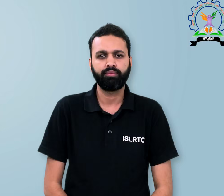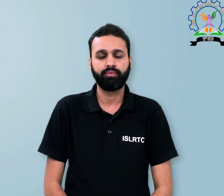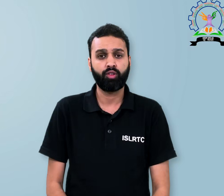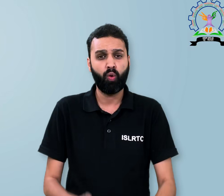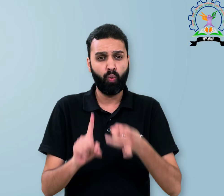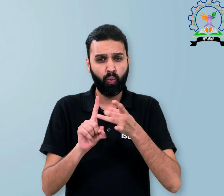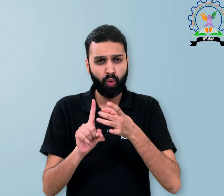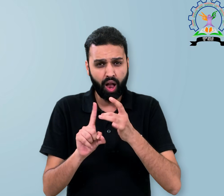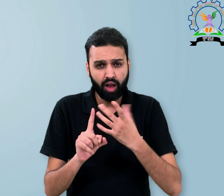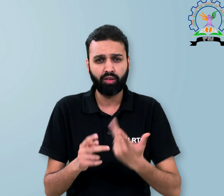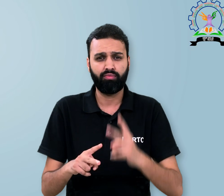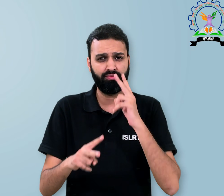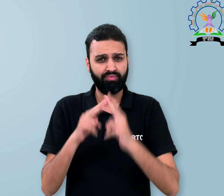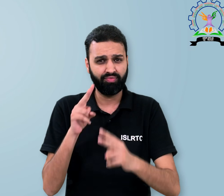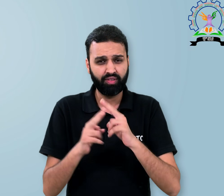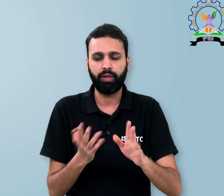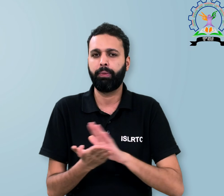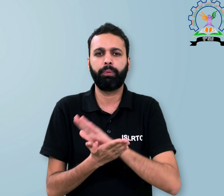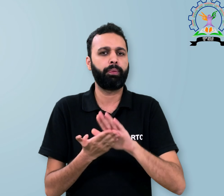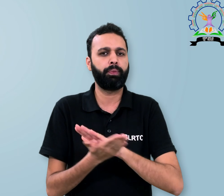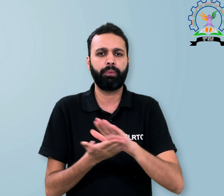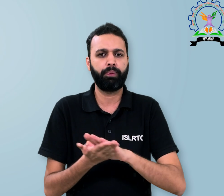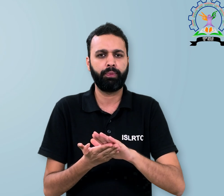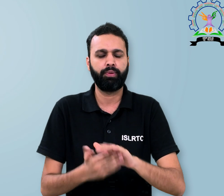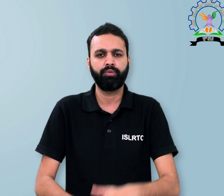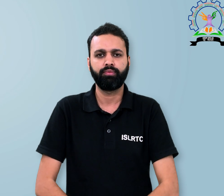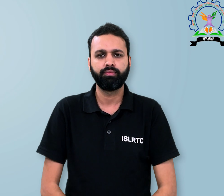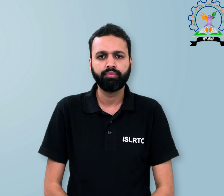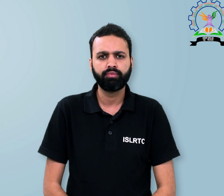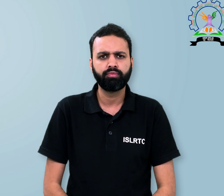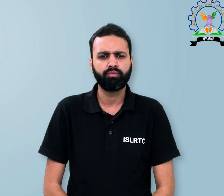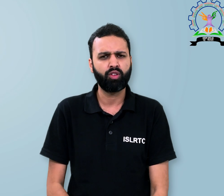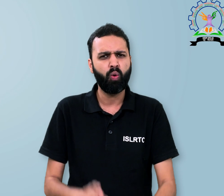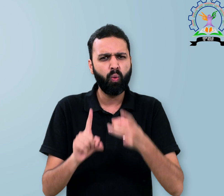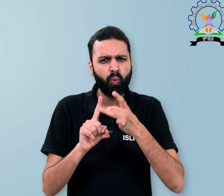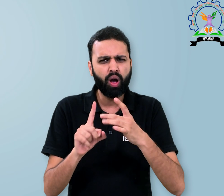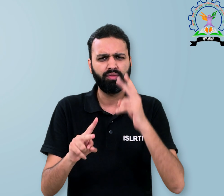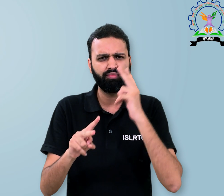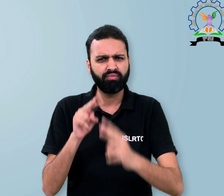Non-Metals